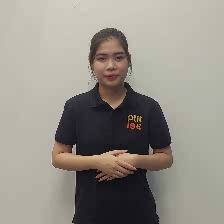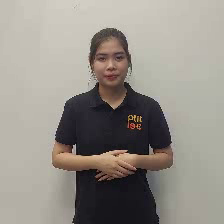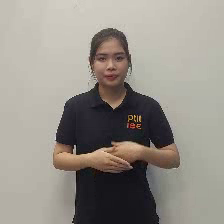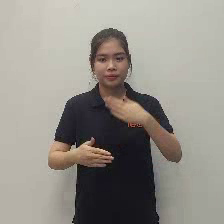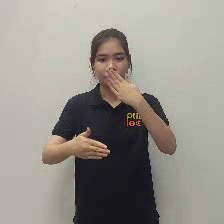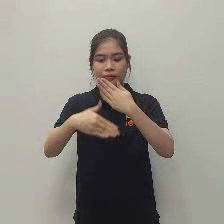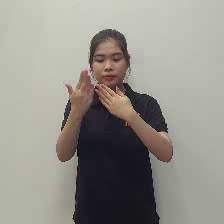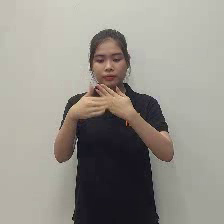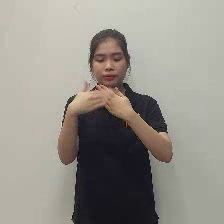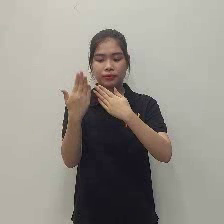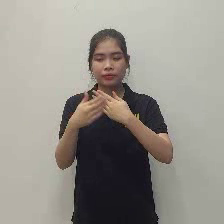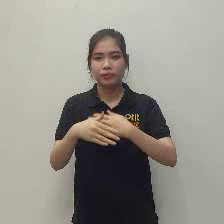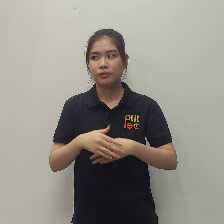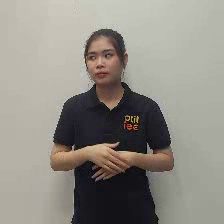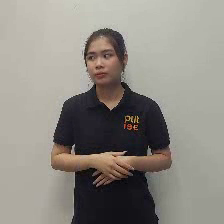Dễ